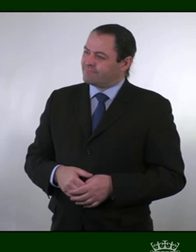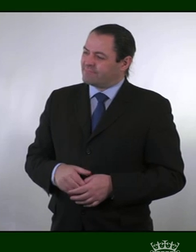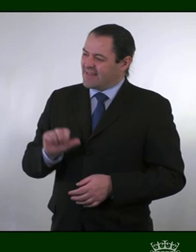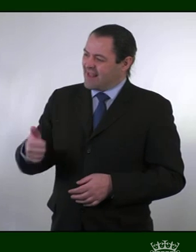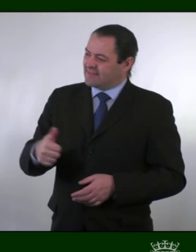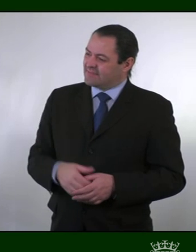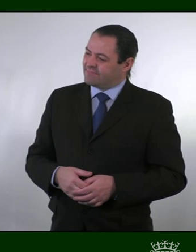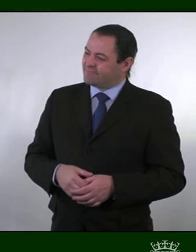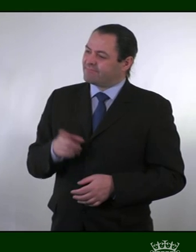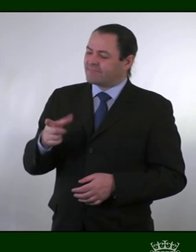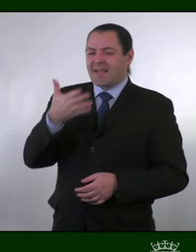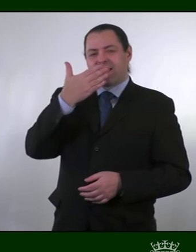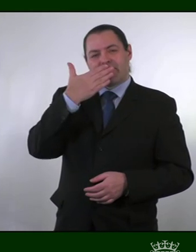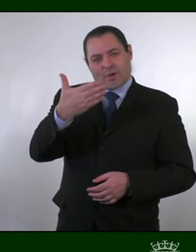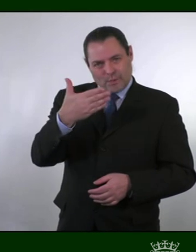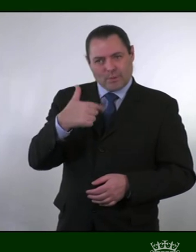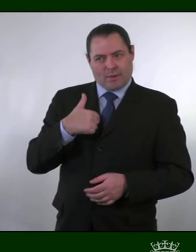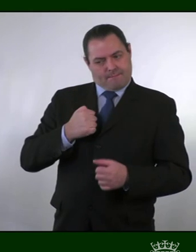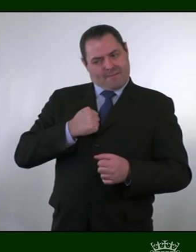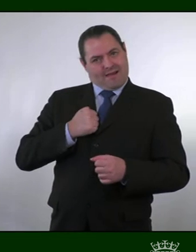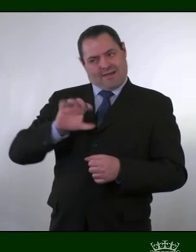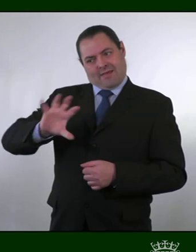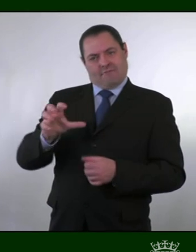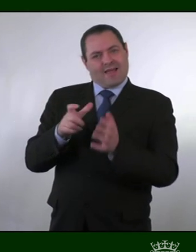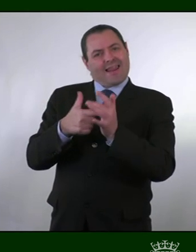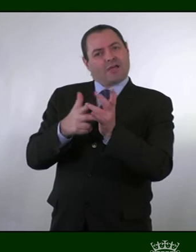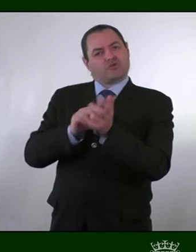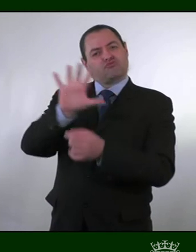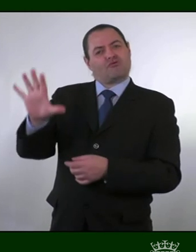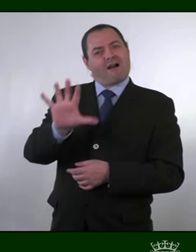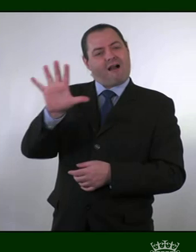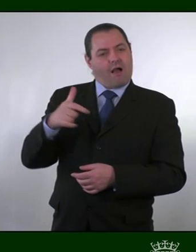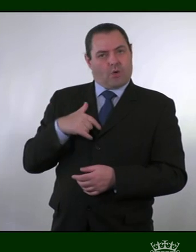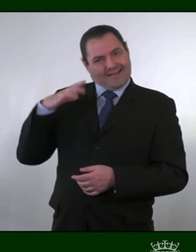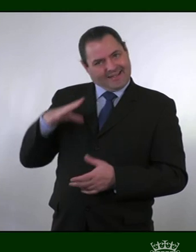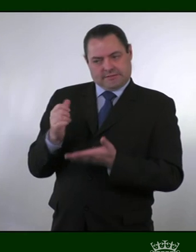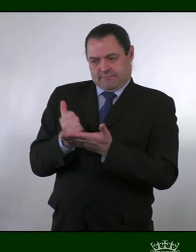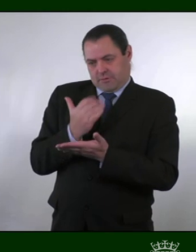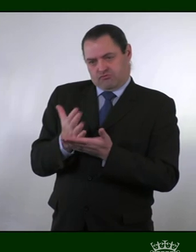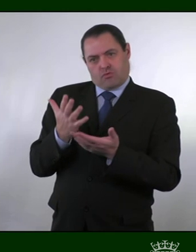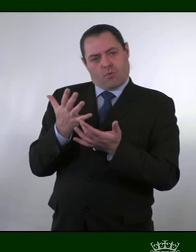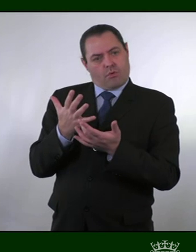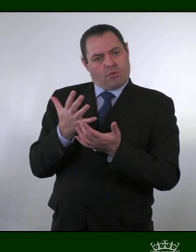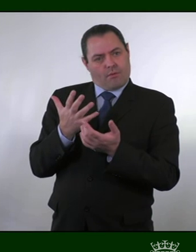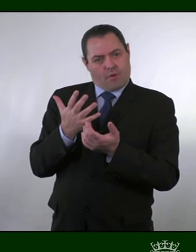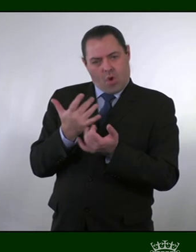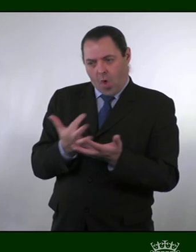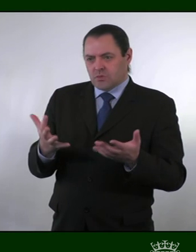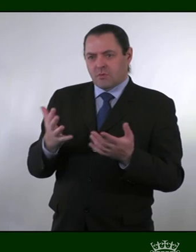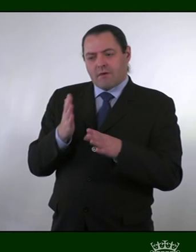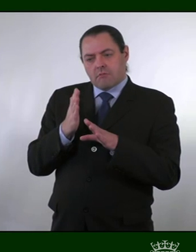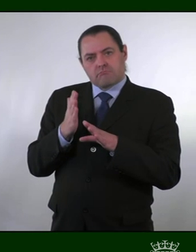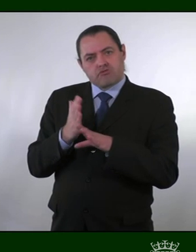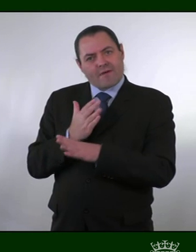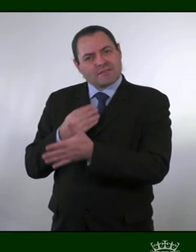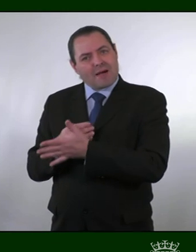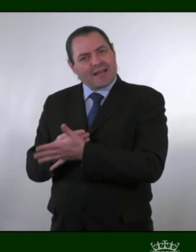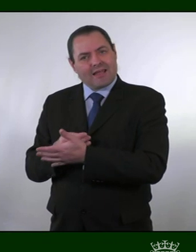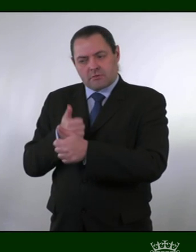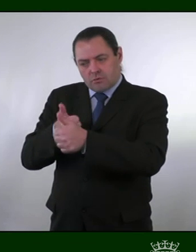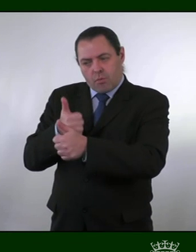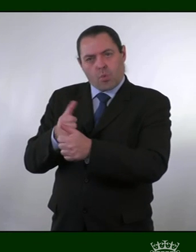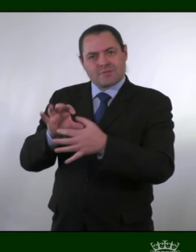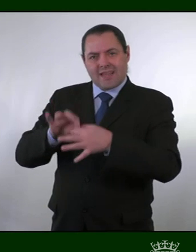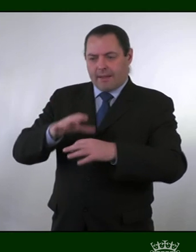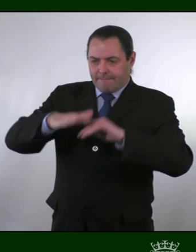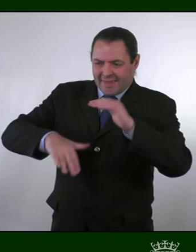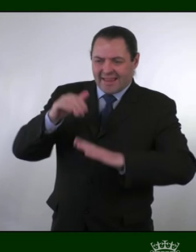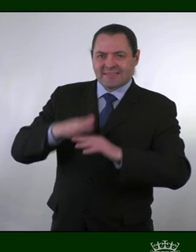In order to truly level up constituencies like mine in Lincolnshire, we will need to mobilise billions of private capital to help us to pay for new infrastructure investment.